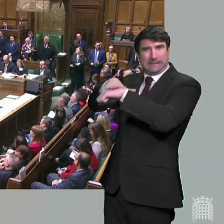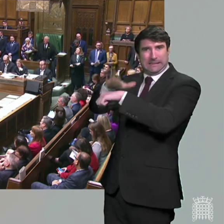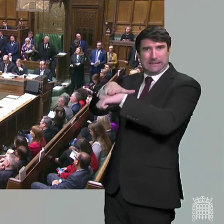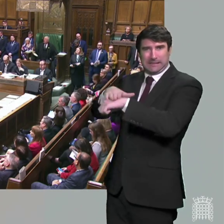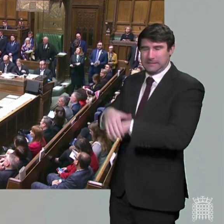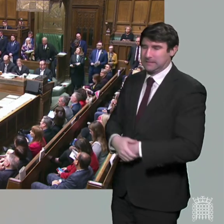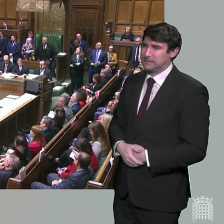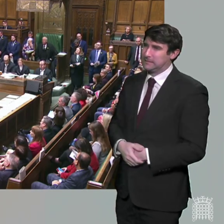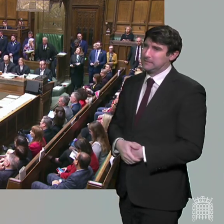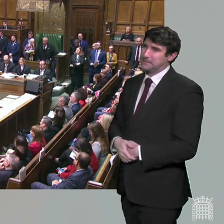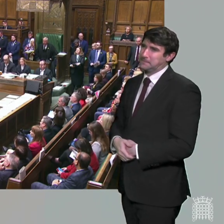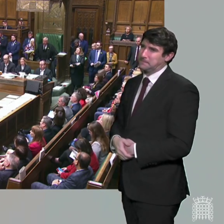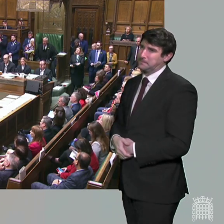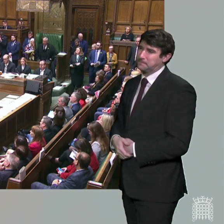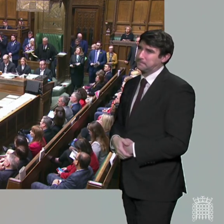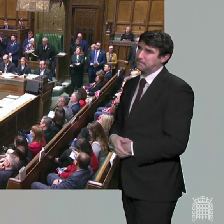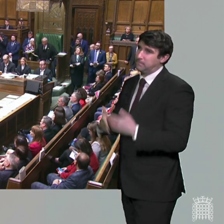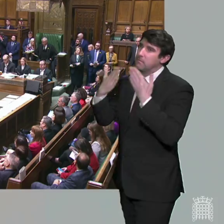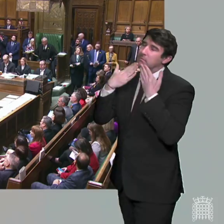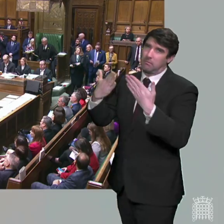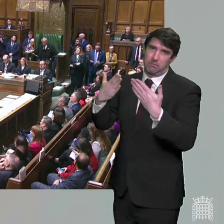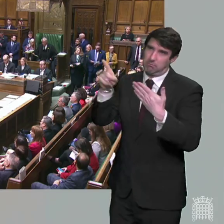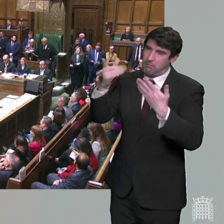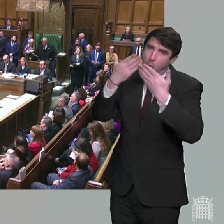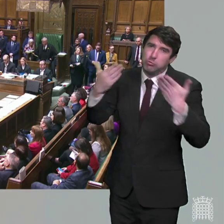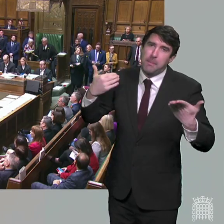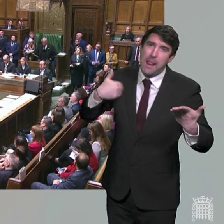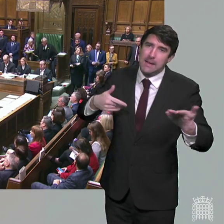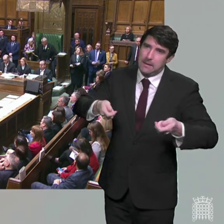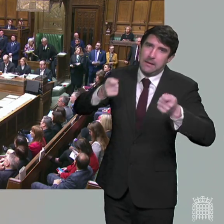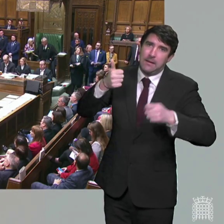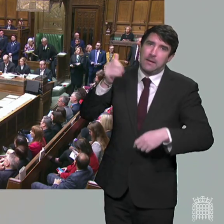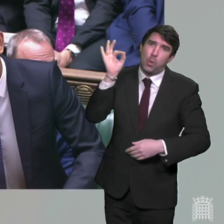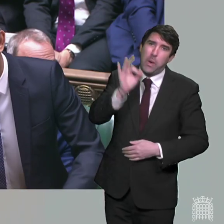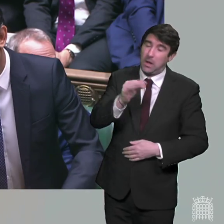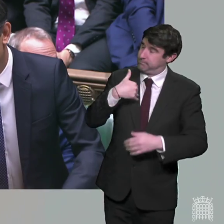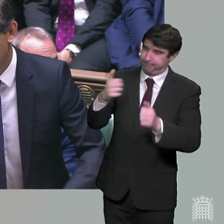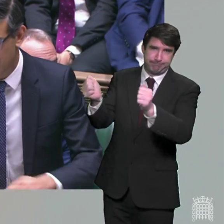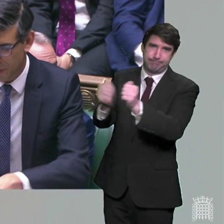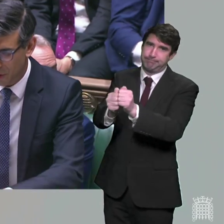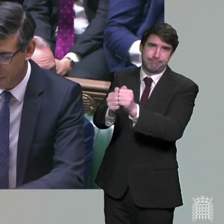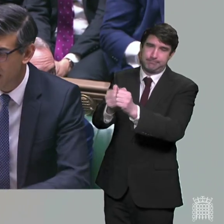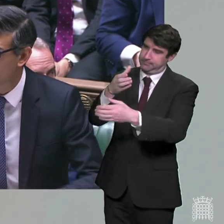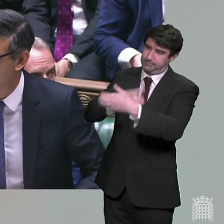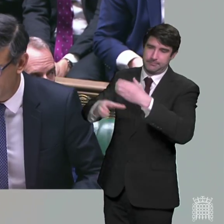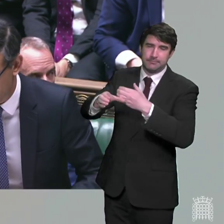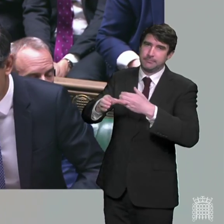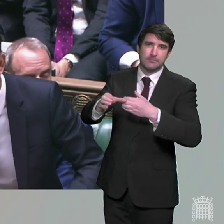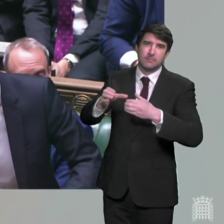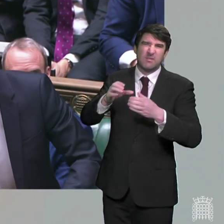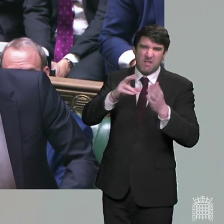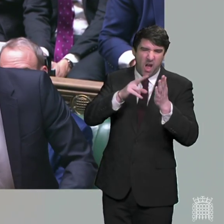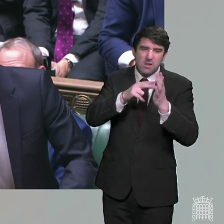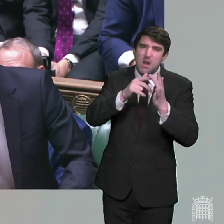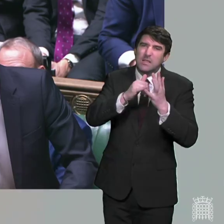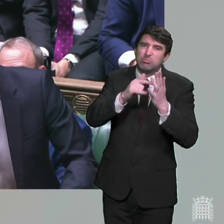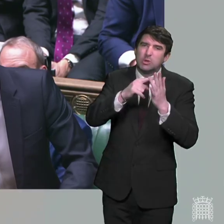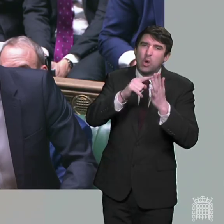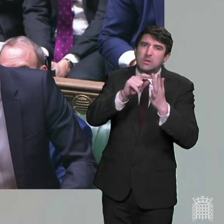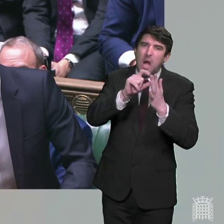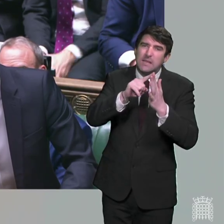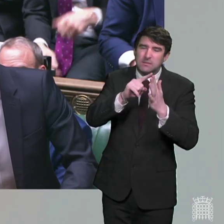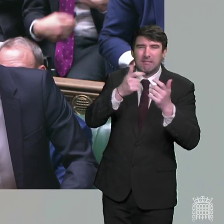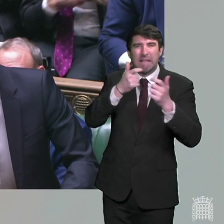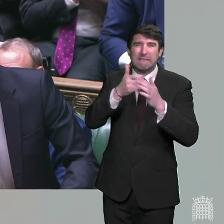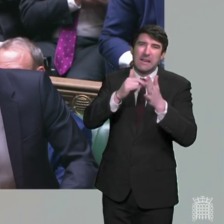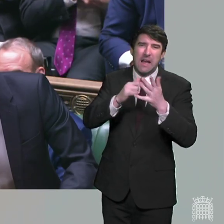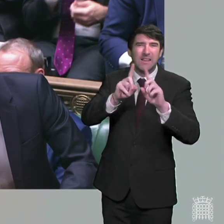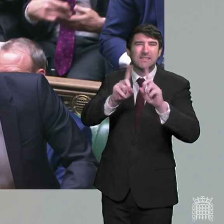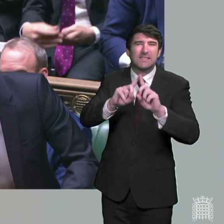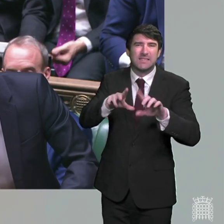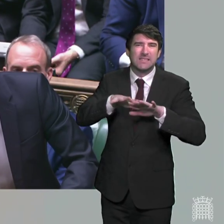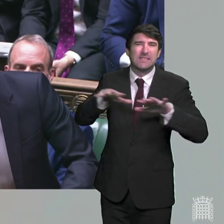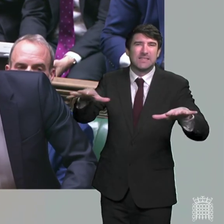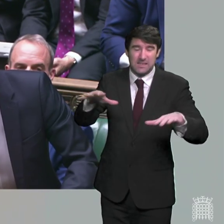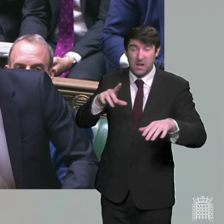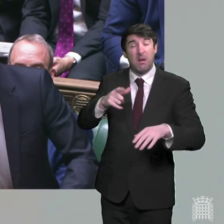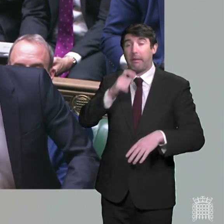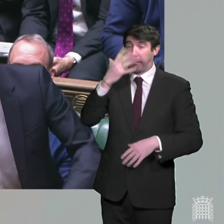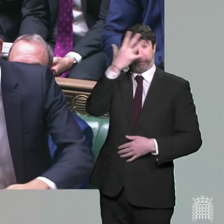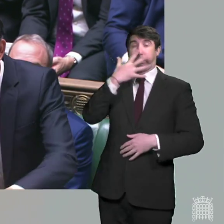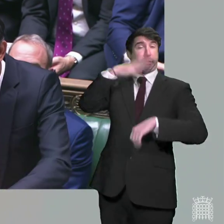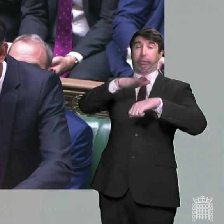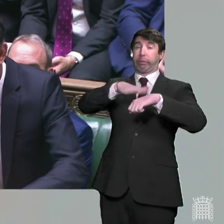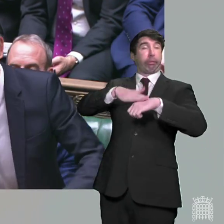I share the honourable Lady’s concern and that of Members across the House about nitrous oxide’s detrimental impact on communities and its contribution to antisocial behaviour.